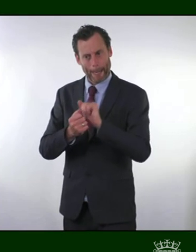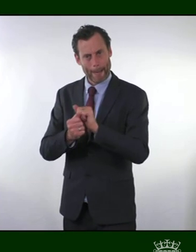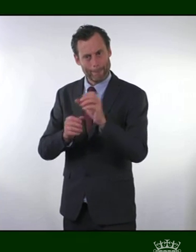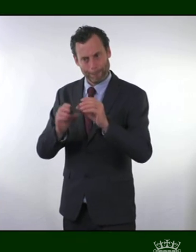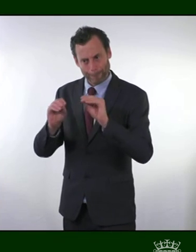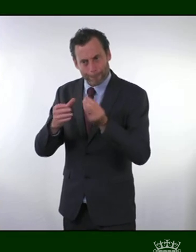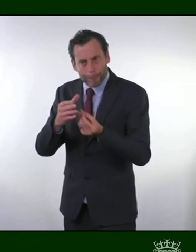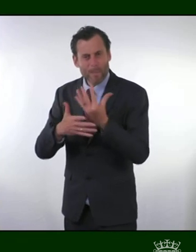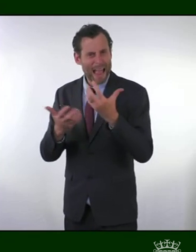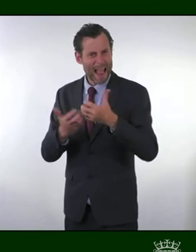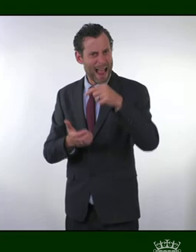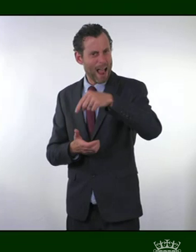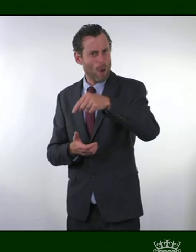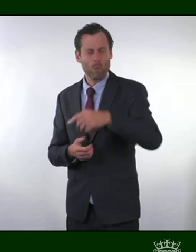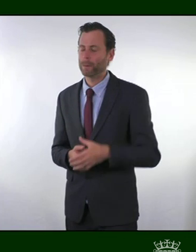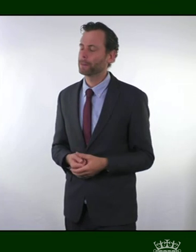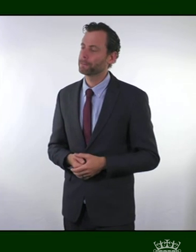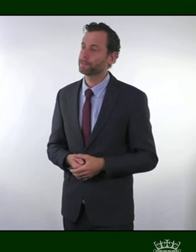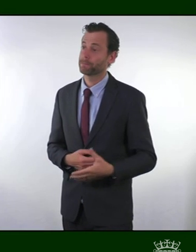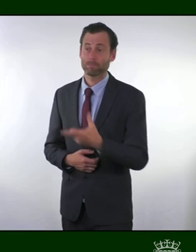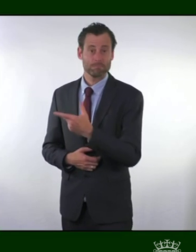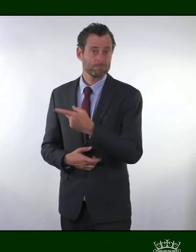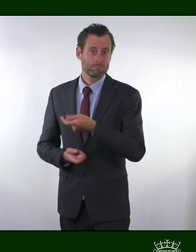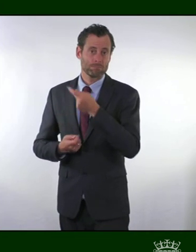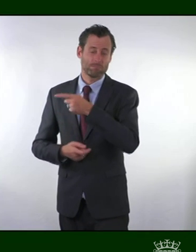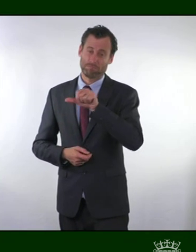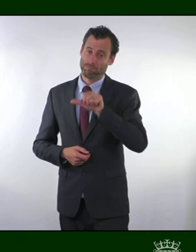My right honourable Friend is absolutely right about the impact on young people.